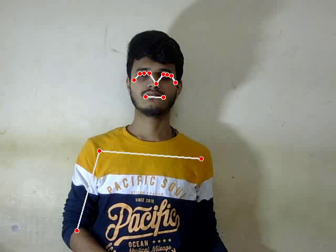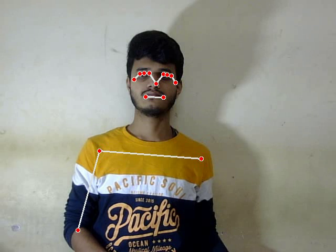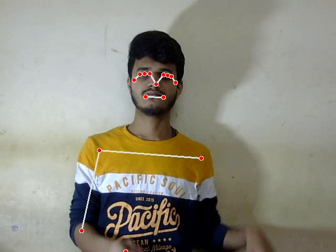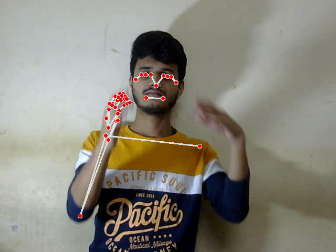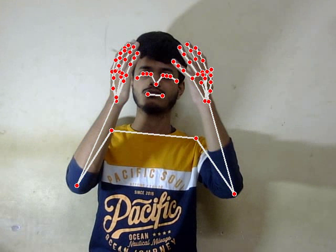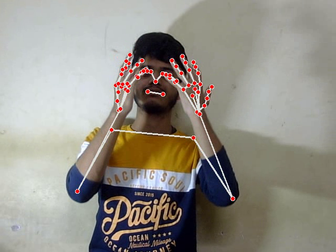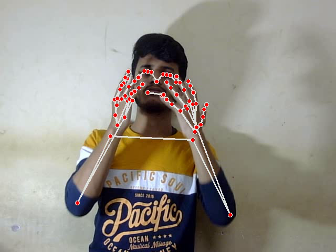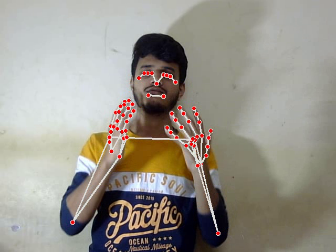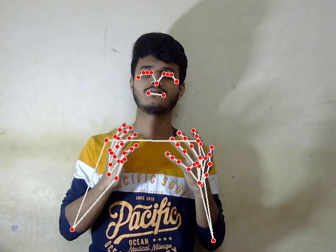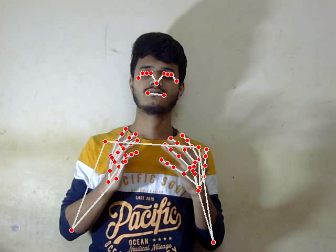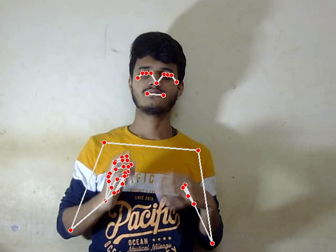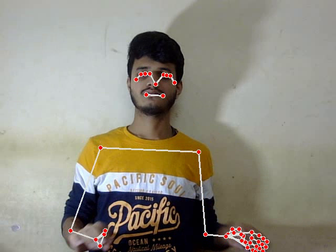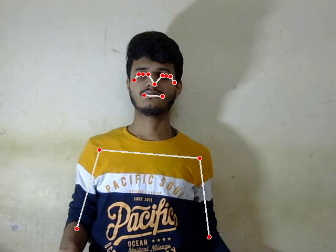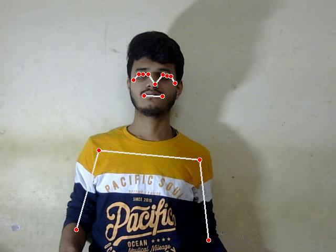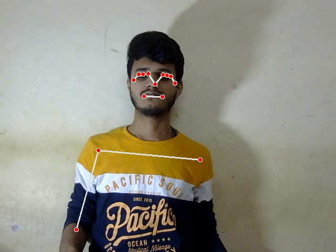sad